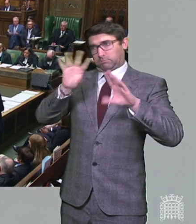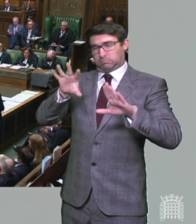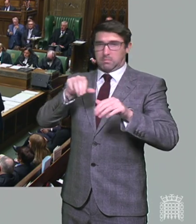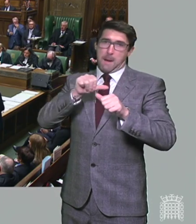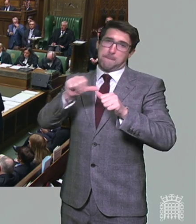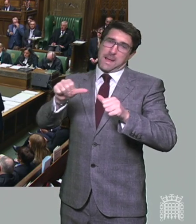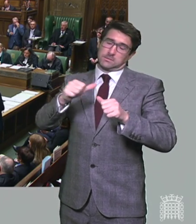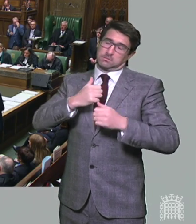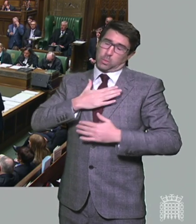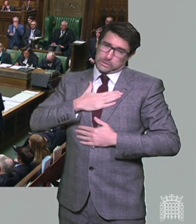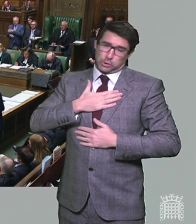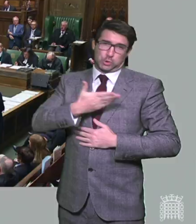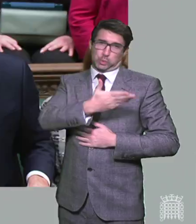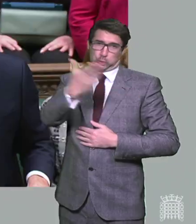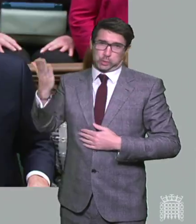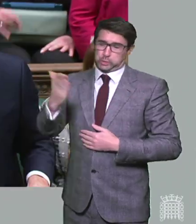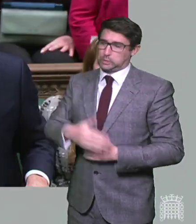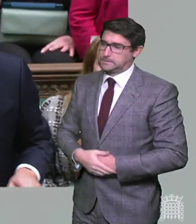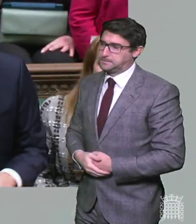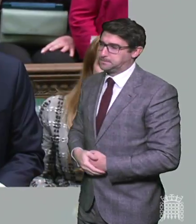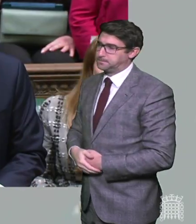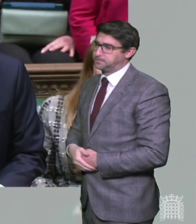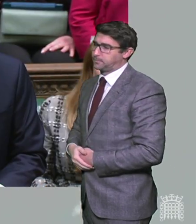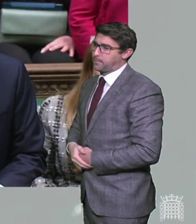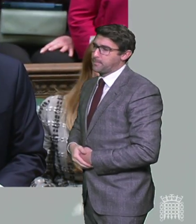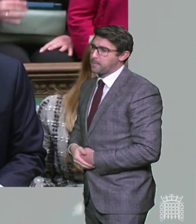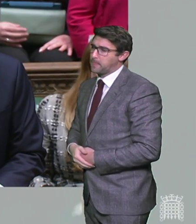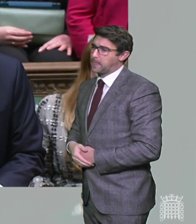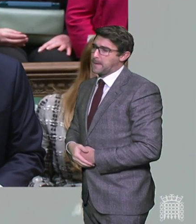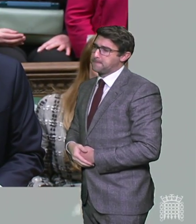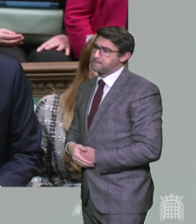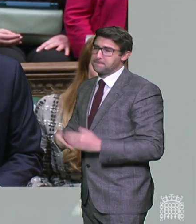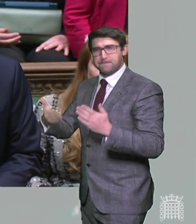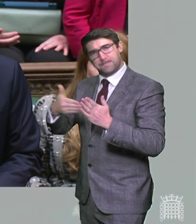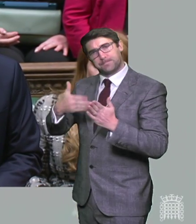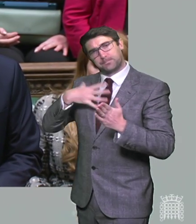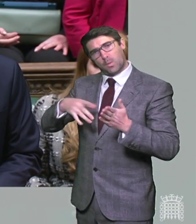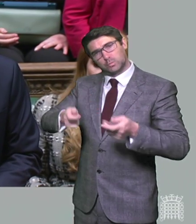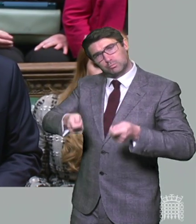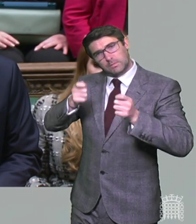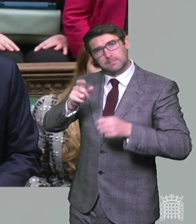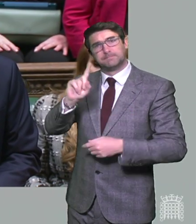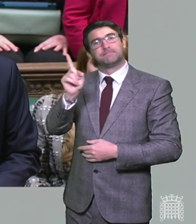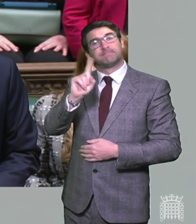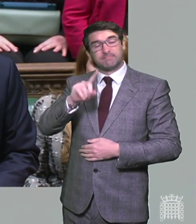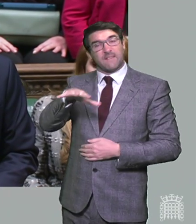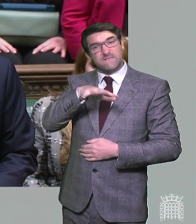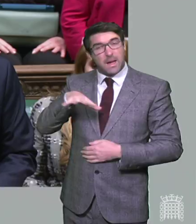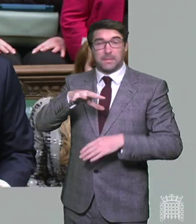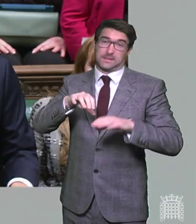I also want to send my heartfelt condolences to the families of all those who tragically lost their lives in Creeslough last week.